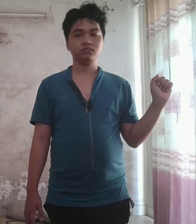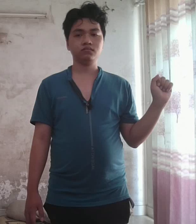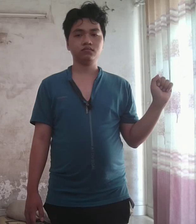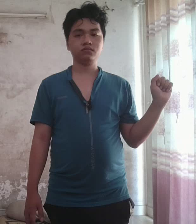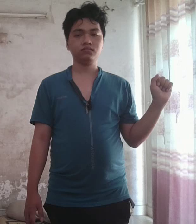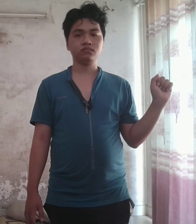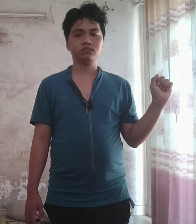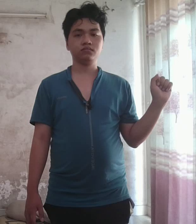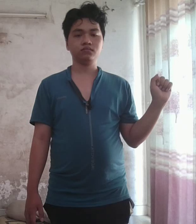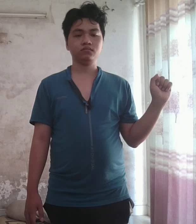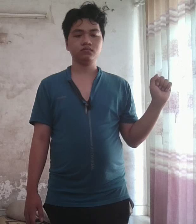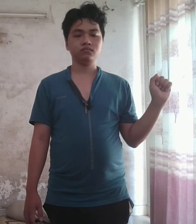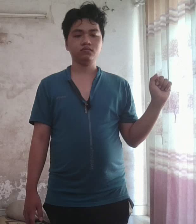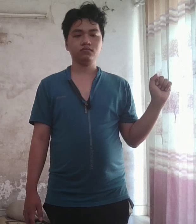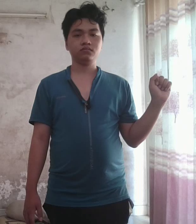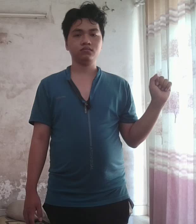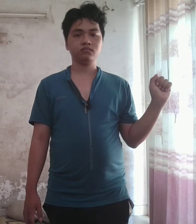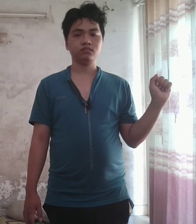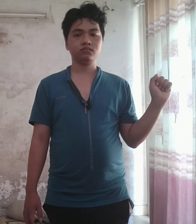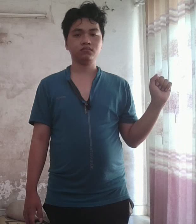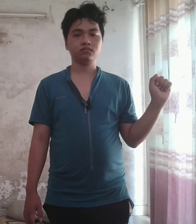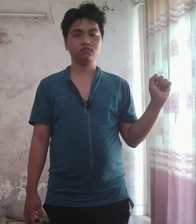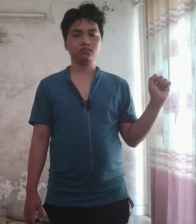a